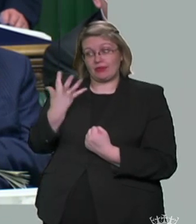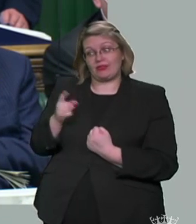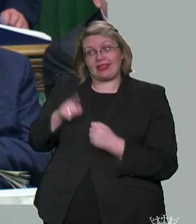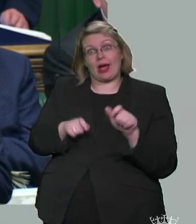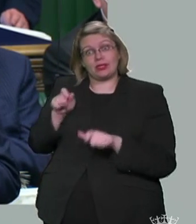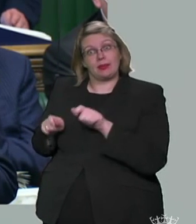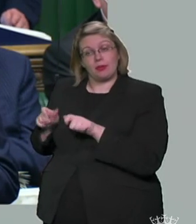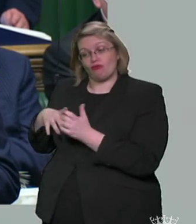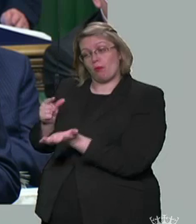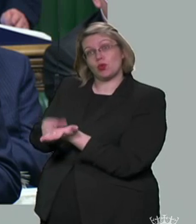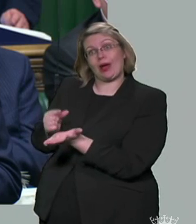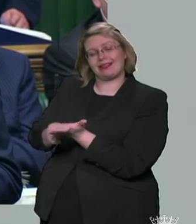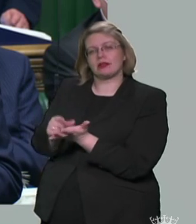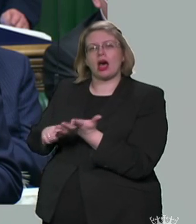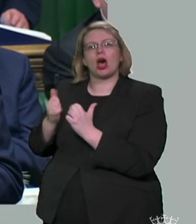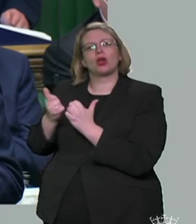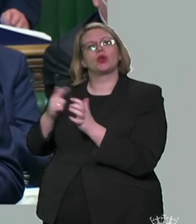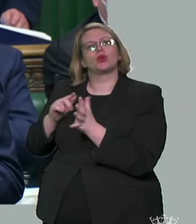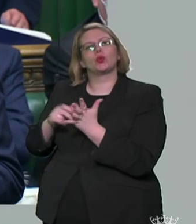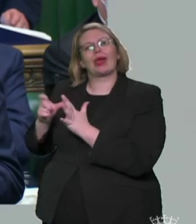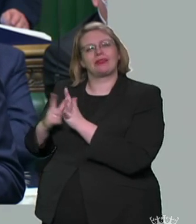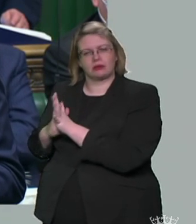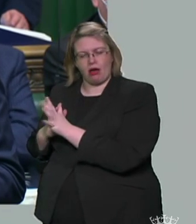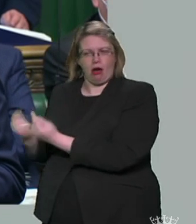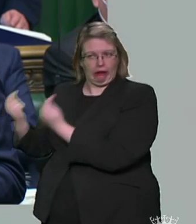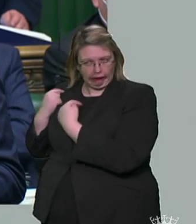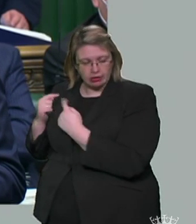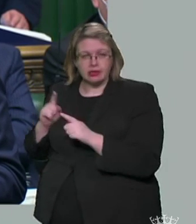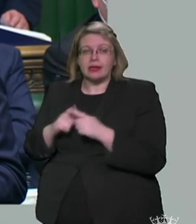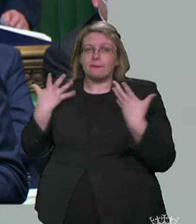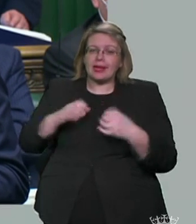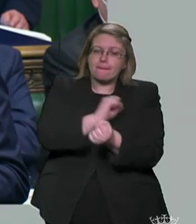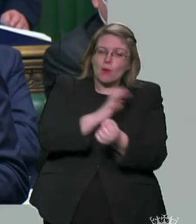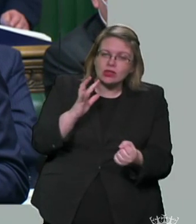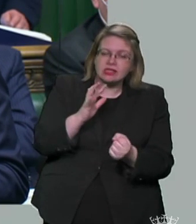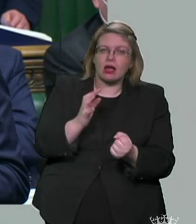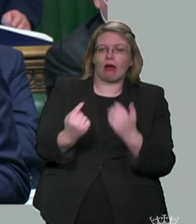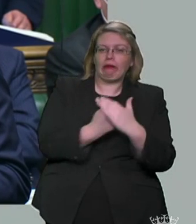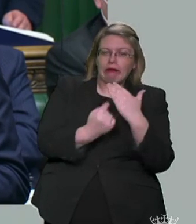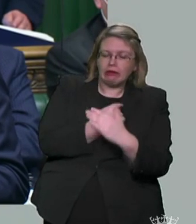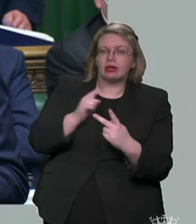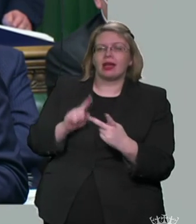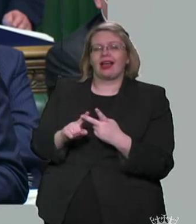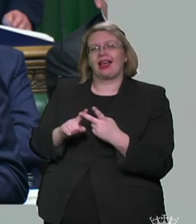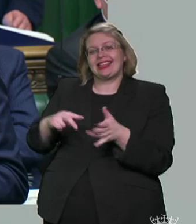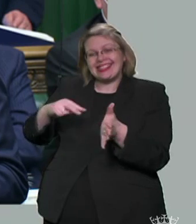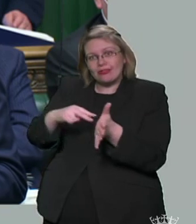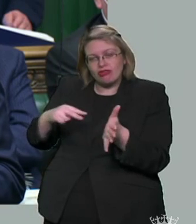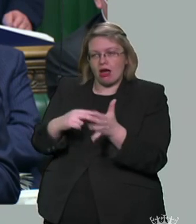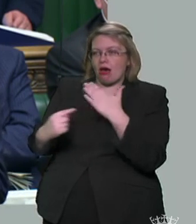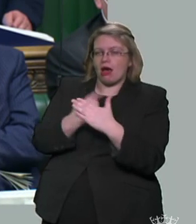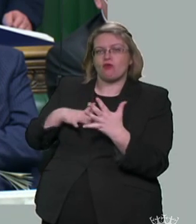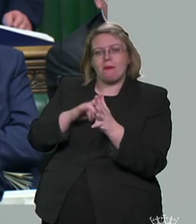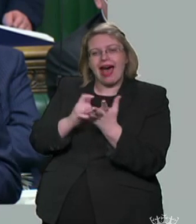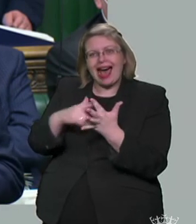Since then, we have taken Tamils escaping civil war, Bosnians escaping genocide and Syrians escaping Assad.